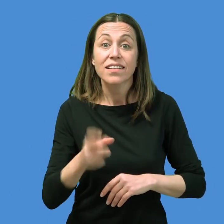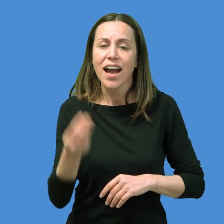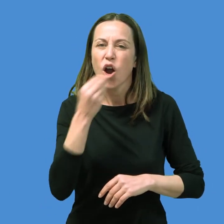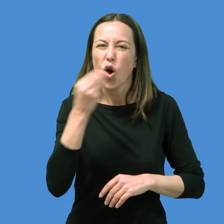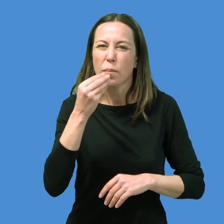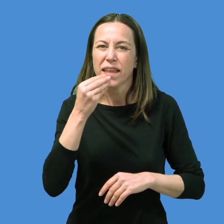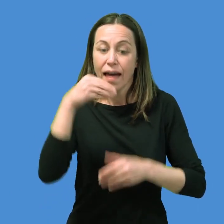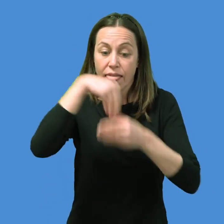comer